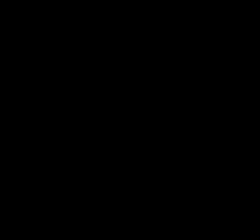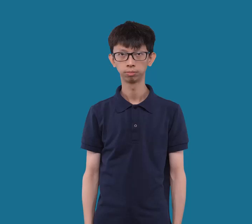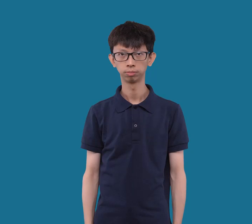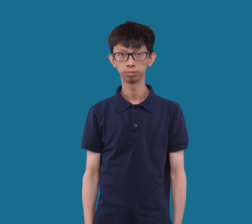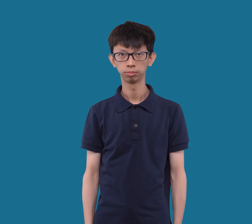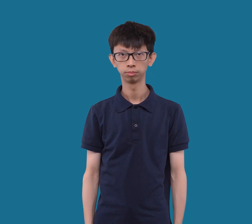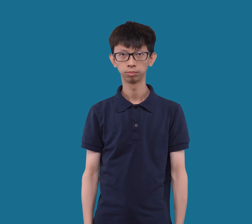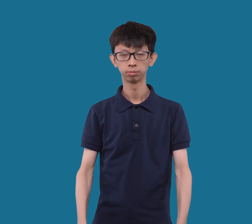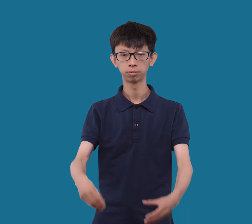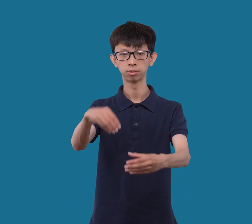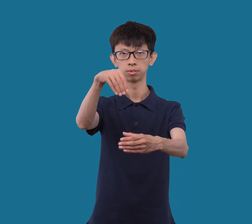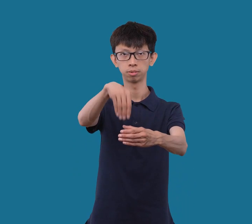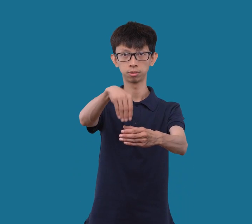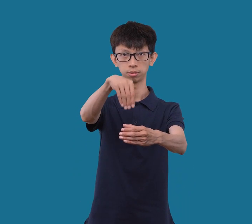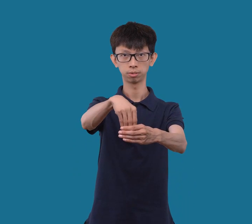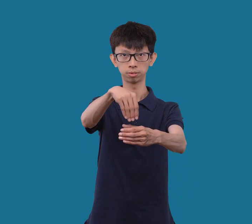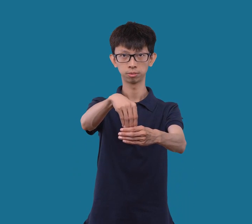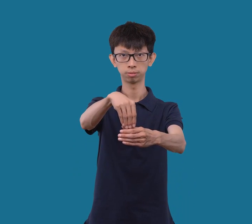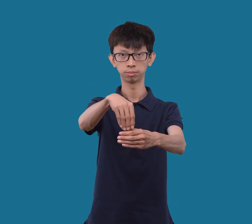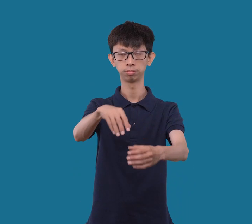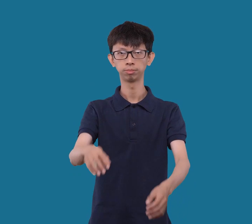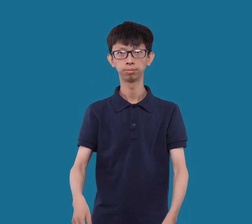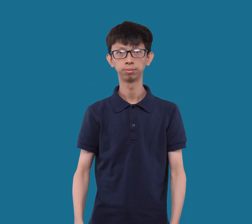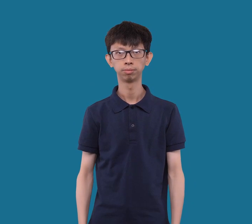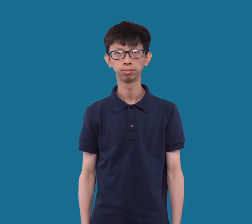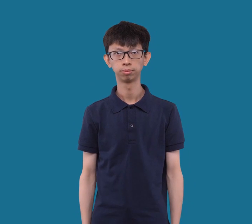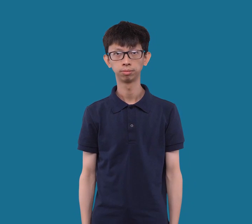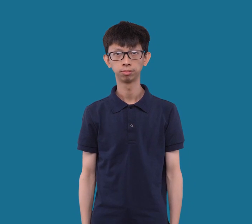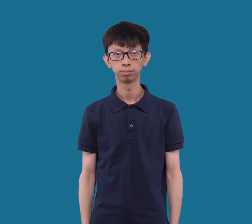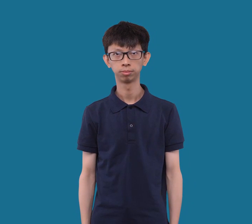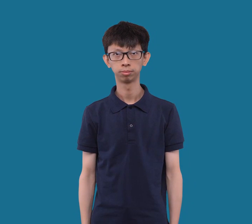đựng